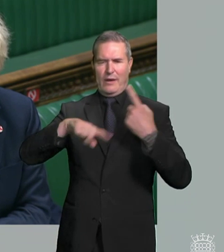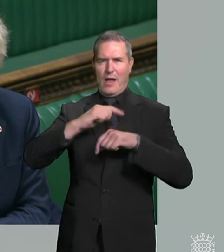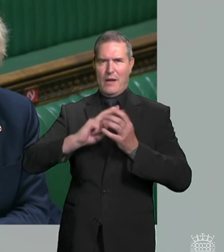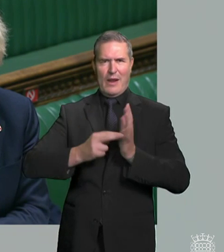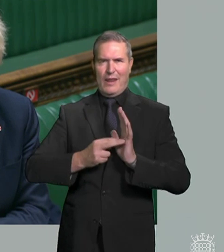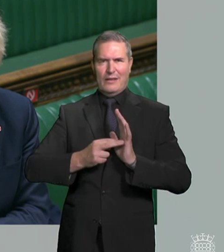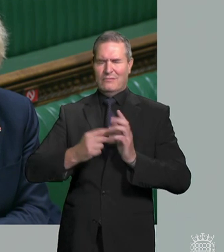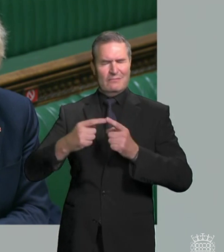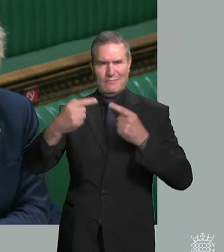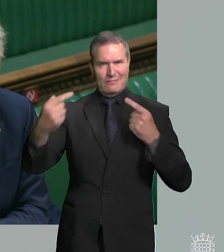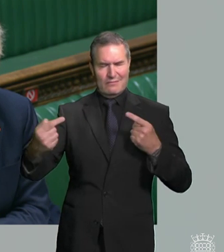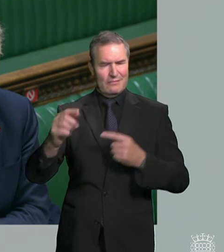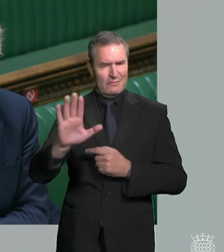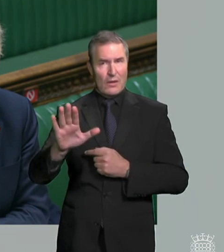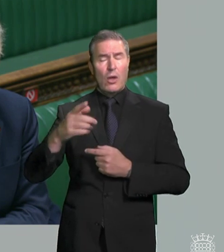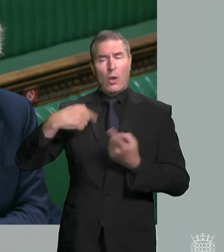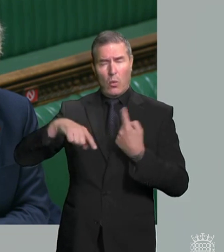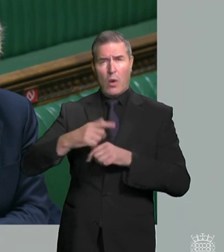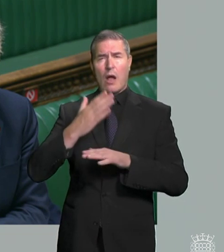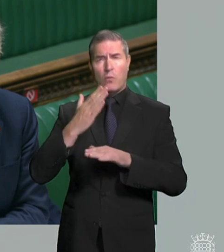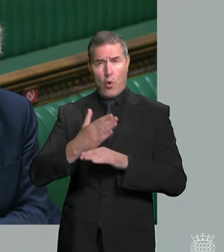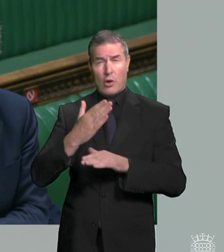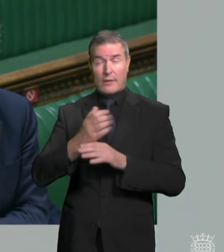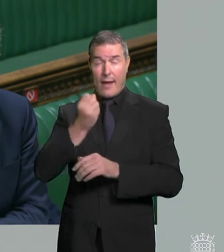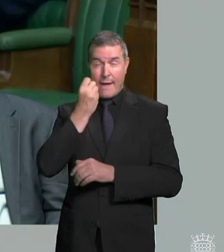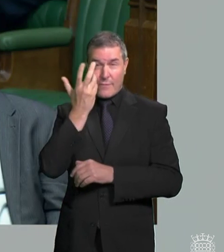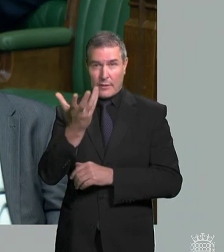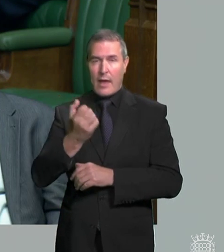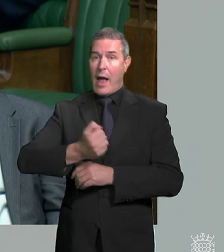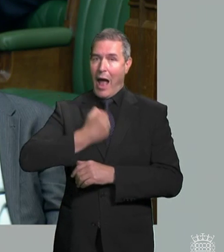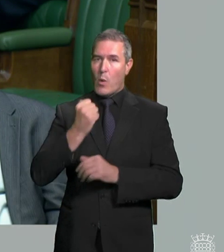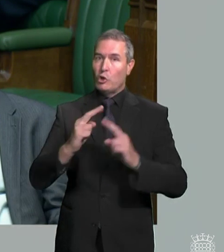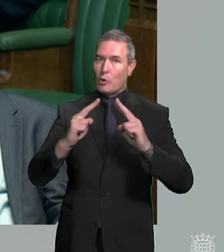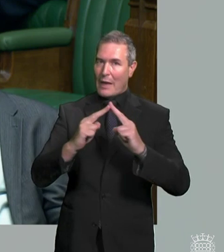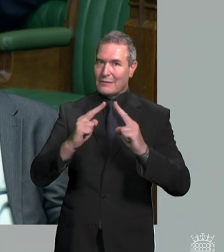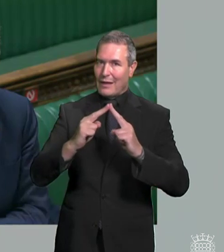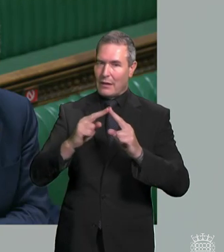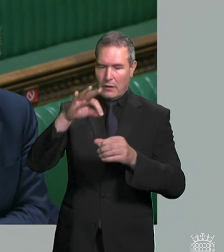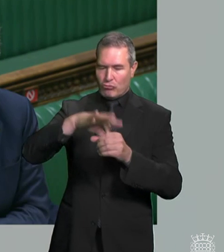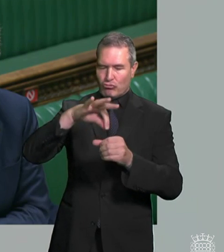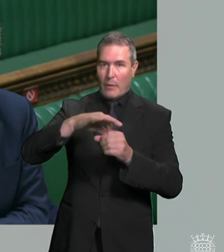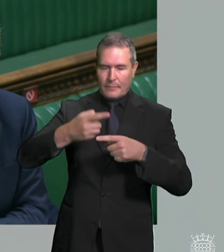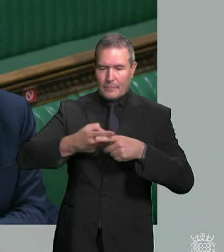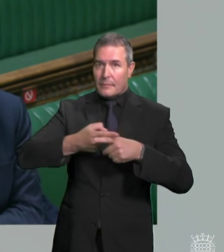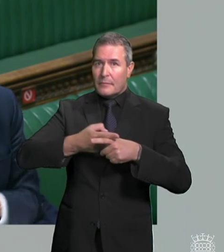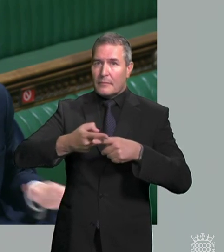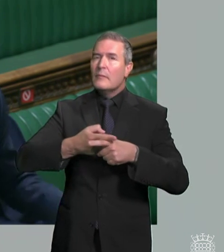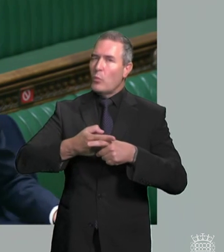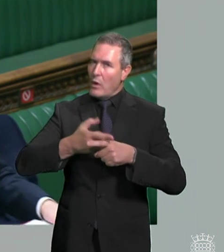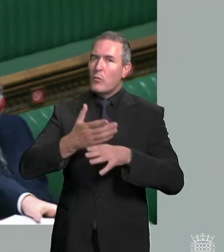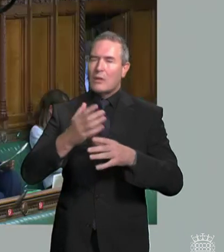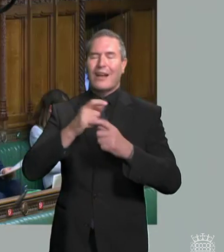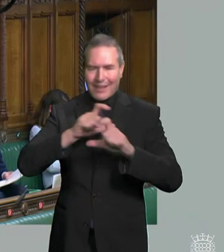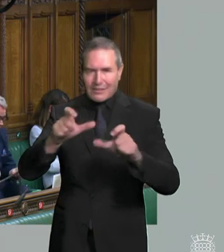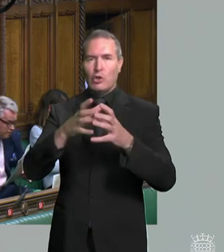On the contrary, we have worked night and day to build up our domestic lateral flow capacity and continue to do so.